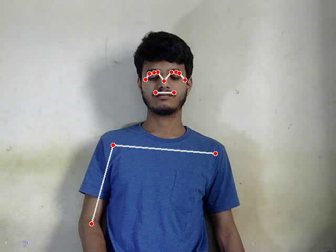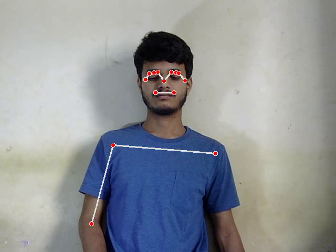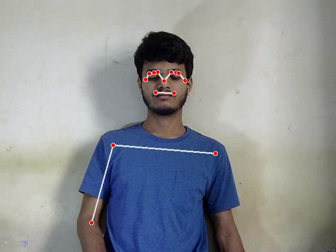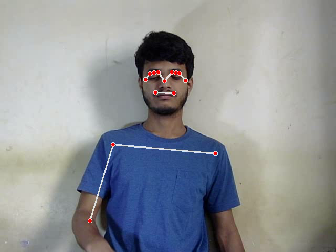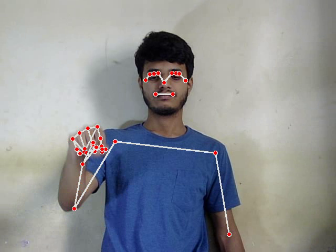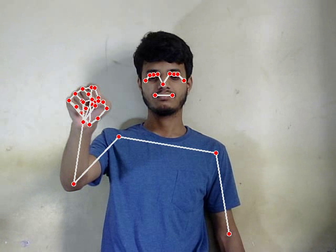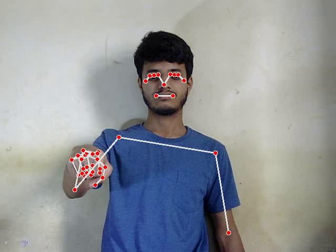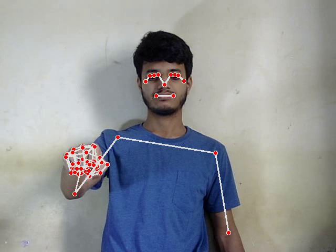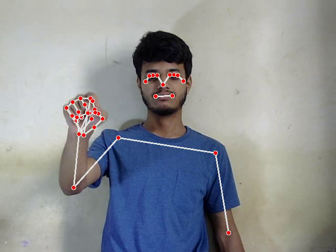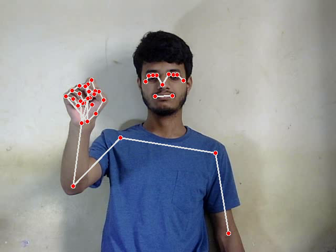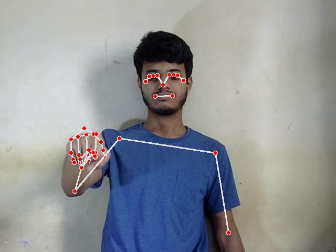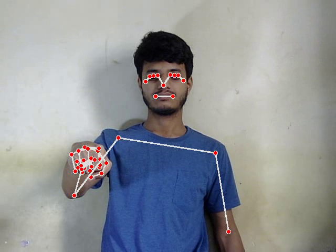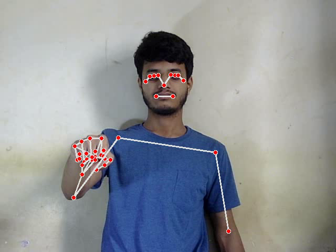yes